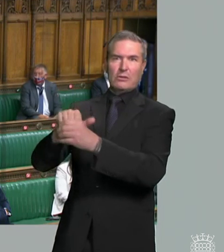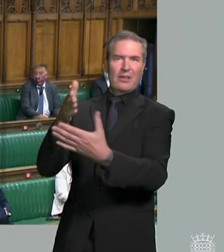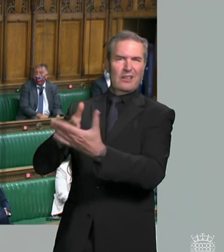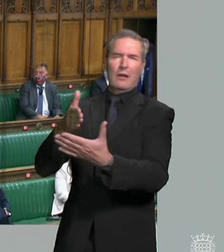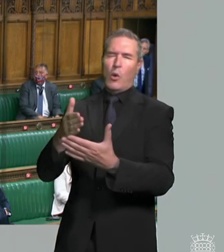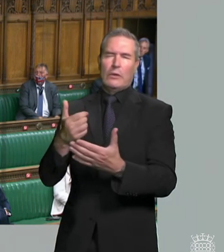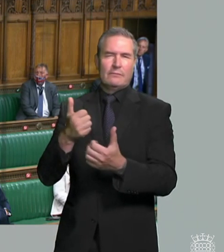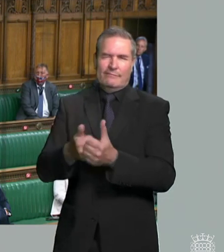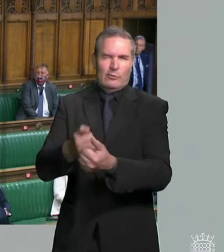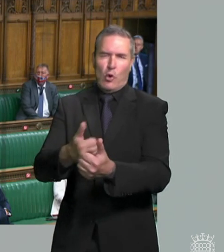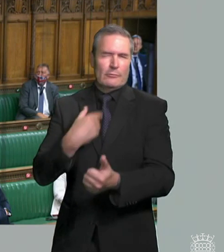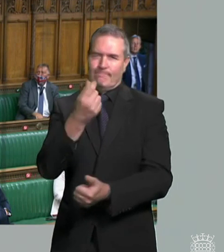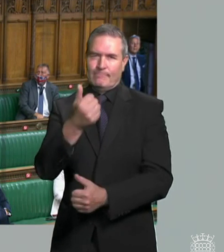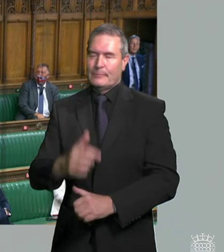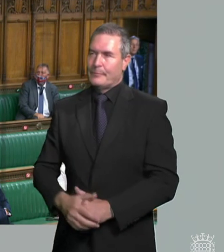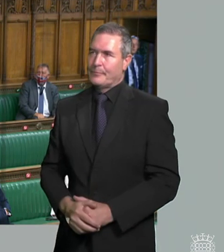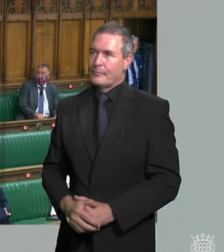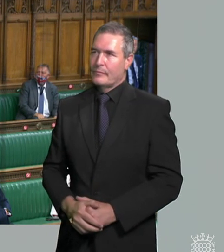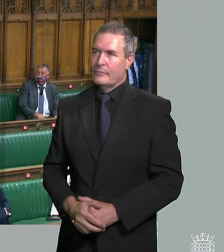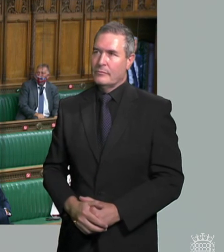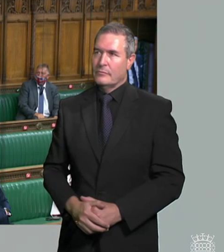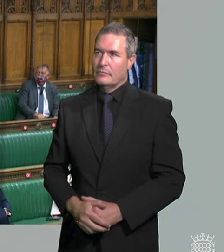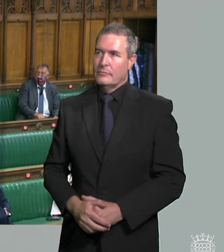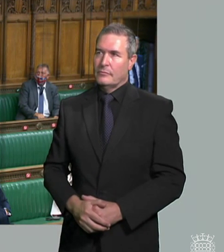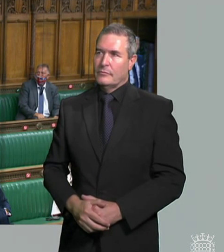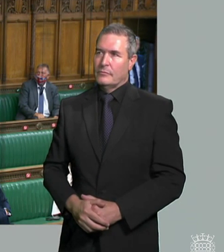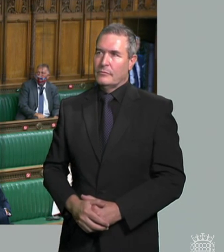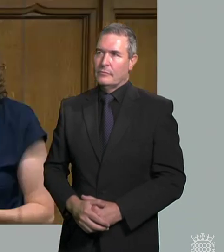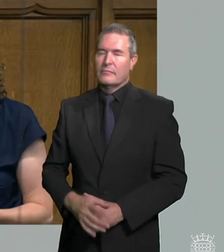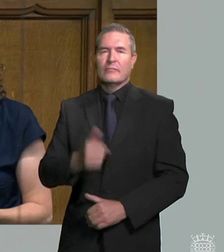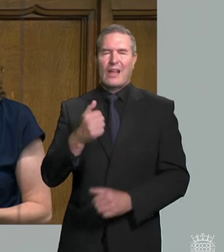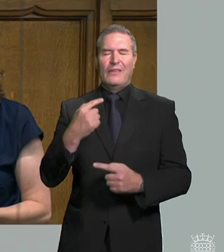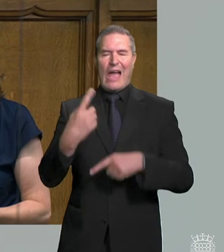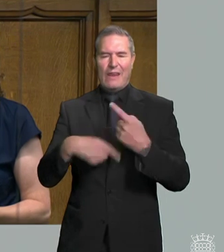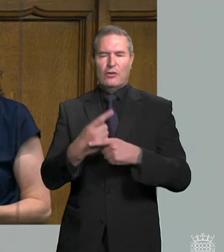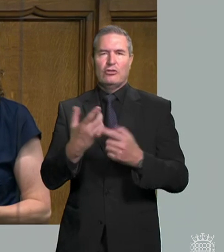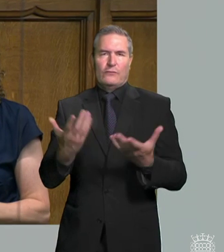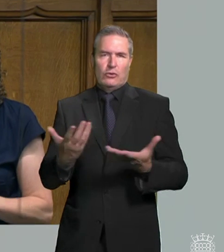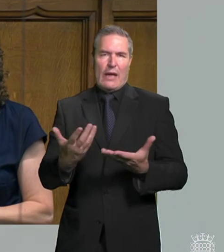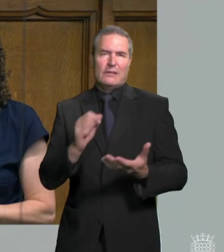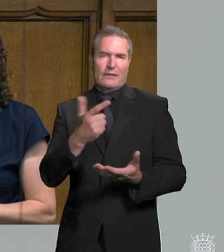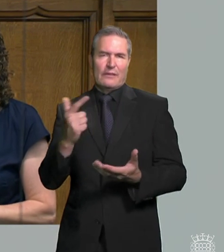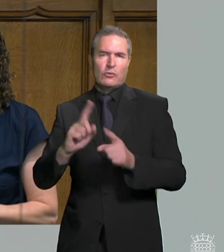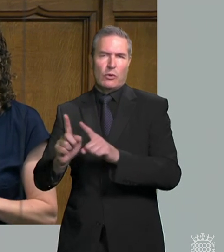May I associate myself with the remarks of the Prime Minister and others on the anniversaries being marked today?